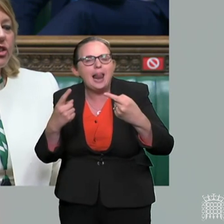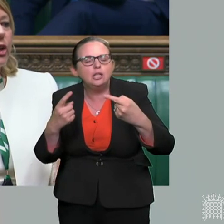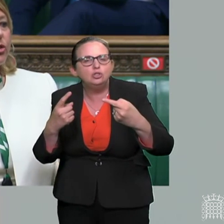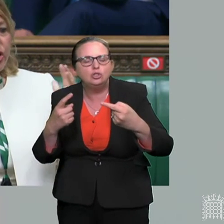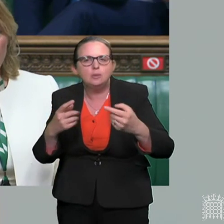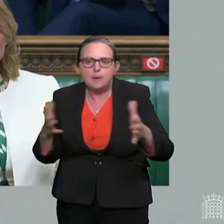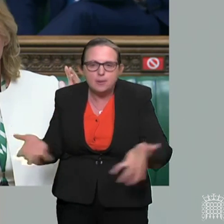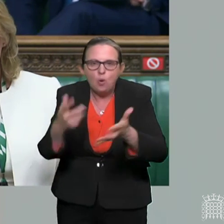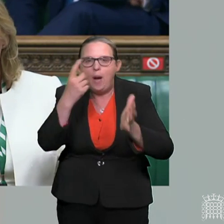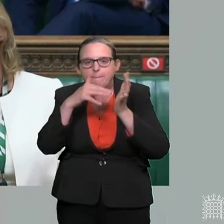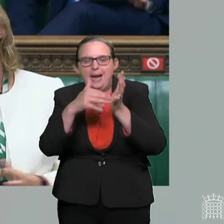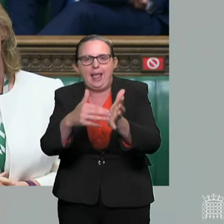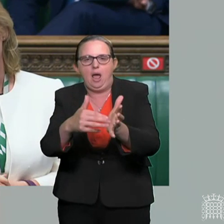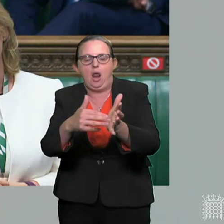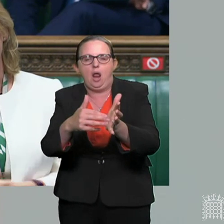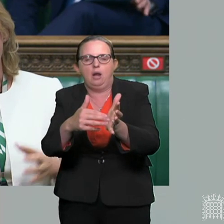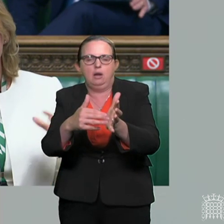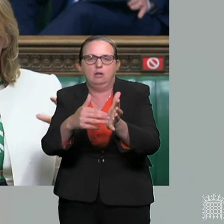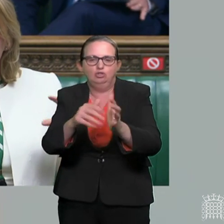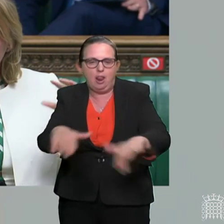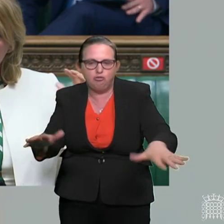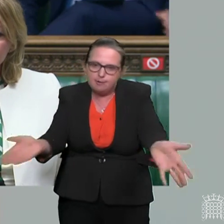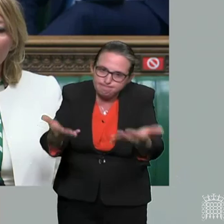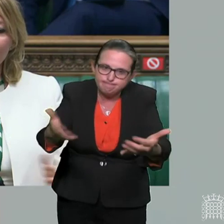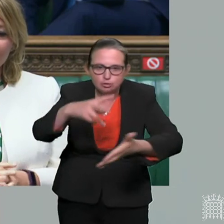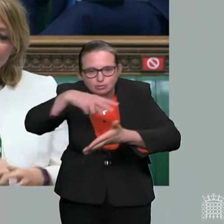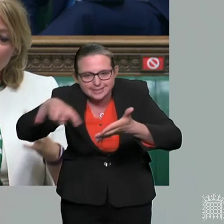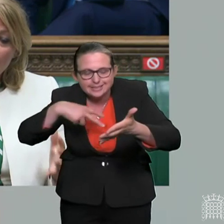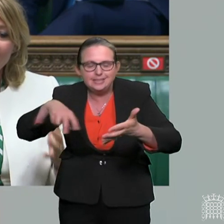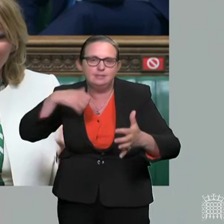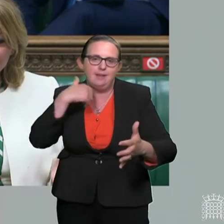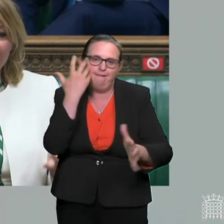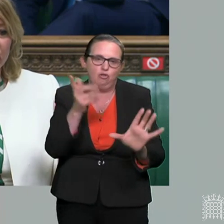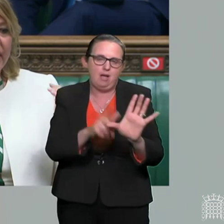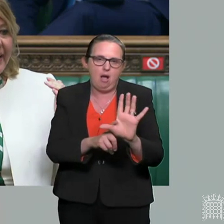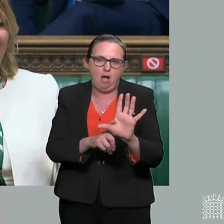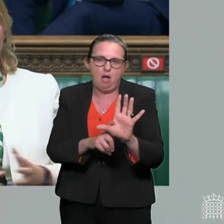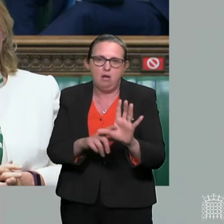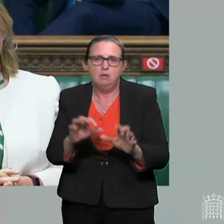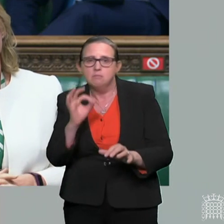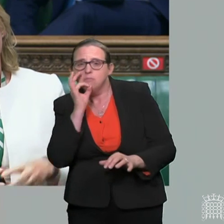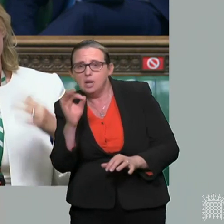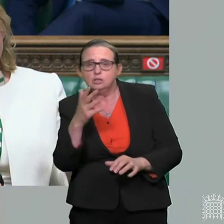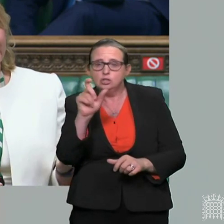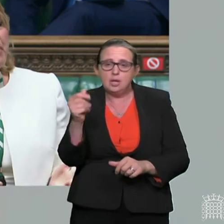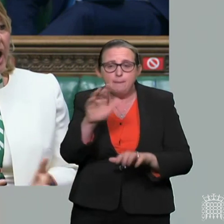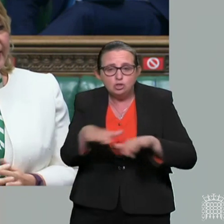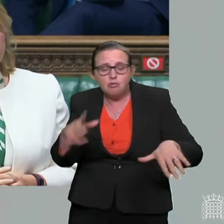What a great excuse to go to one of our brilliant libraries and take part in the big covid education catch-up.